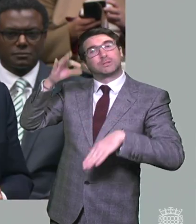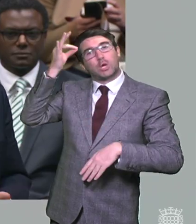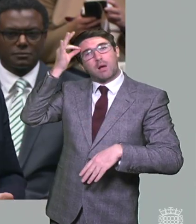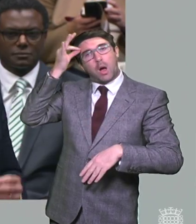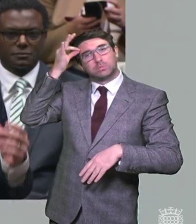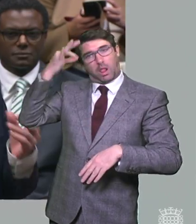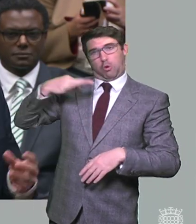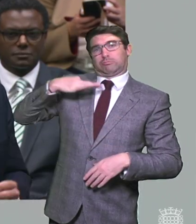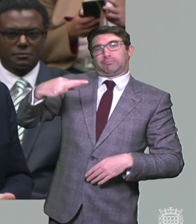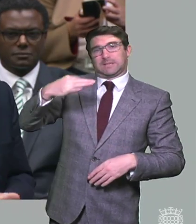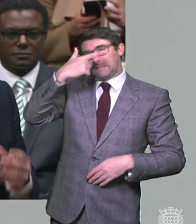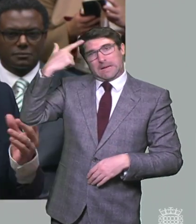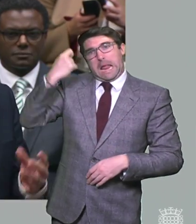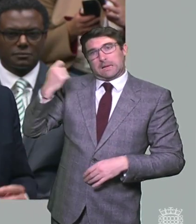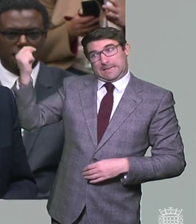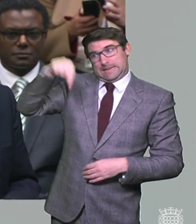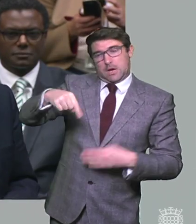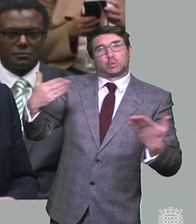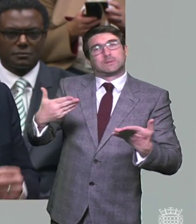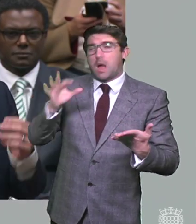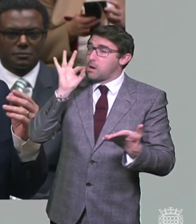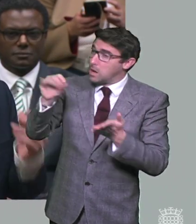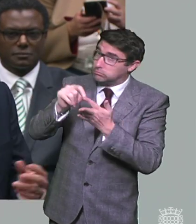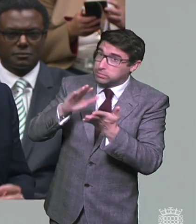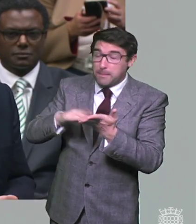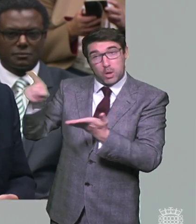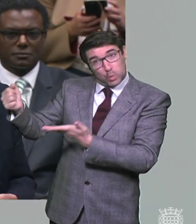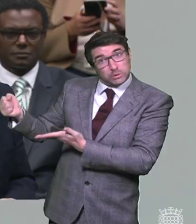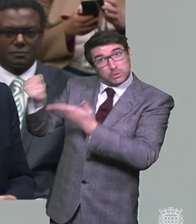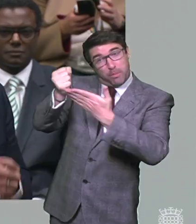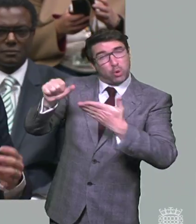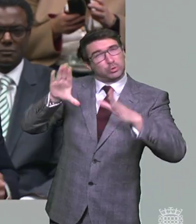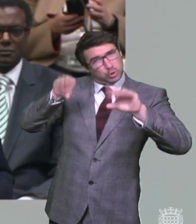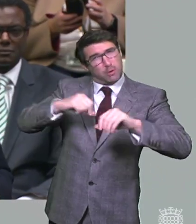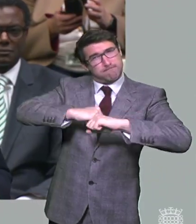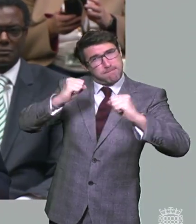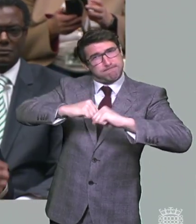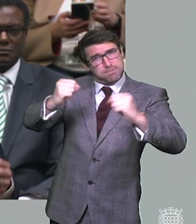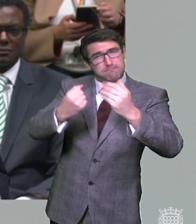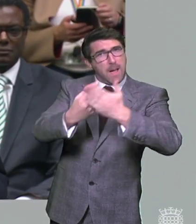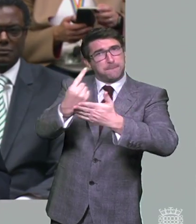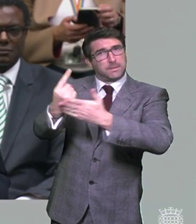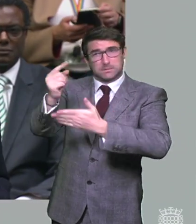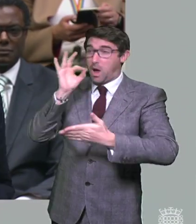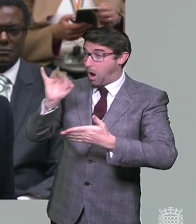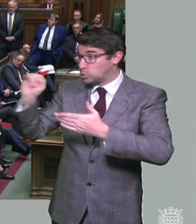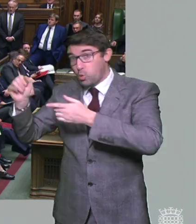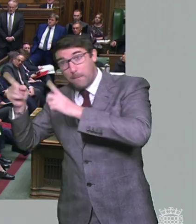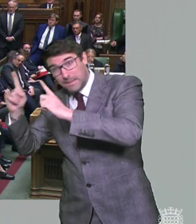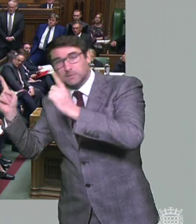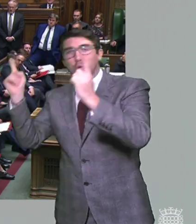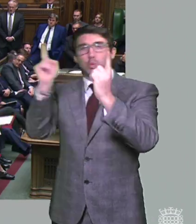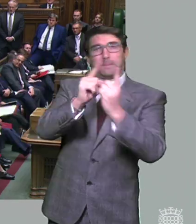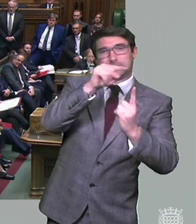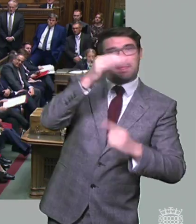Will my right honourable Friend the Prime Minister support the Hazaras in trying to stop the killings and arrange for her Ministers to meet their representatives?